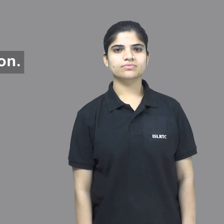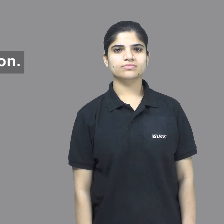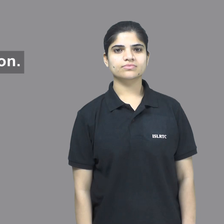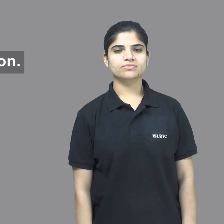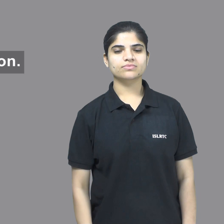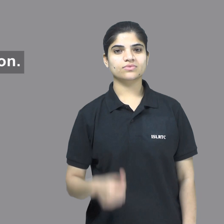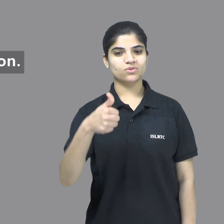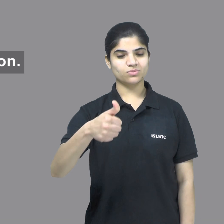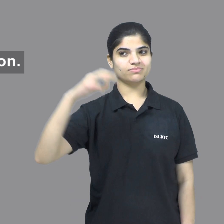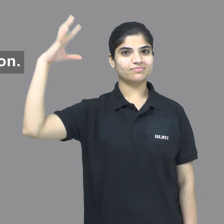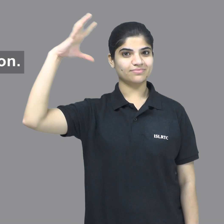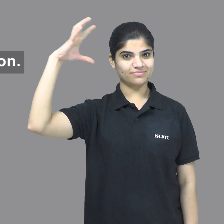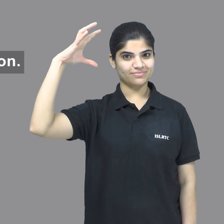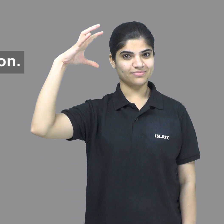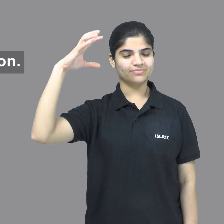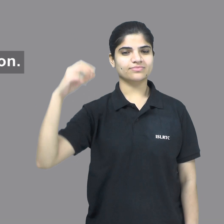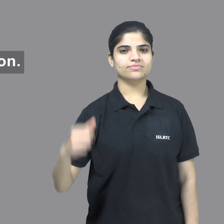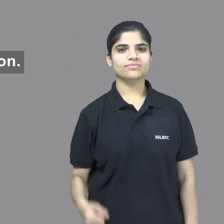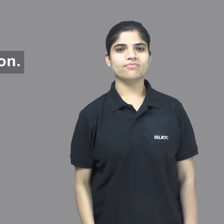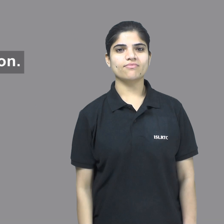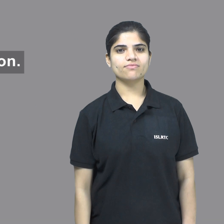Good Afternoon